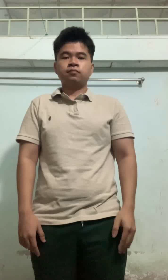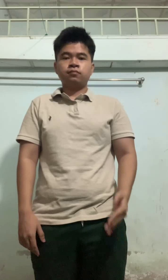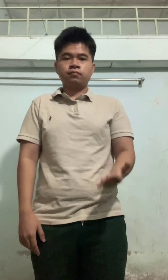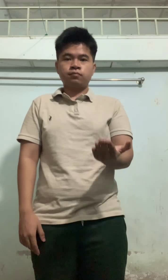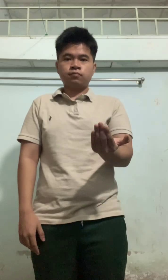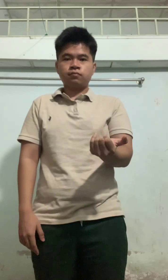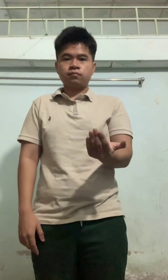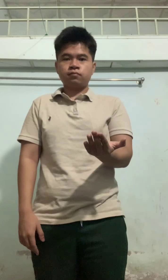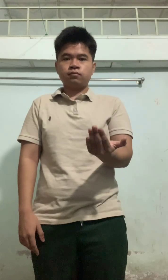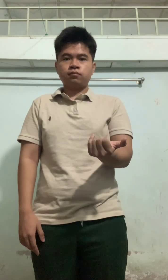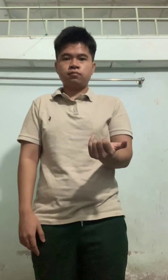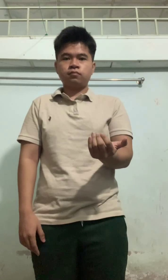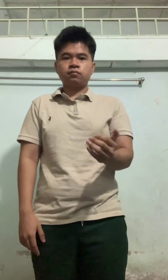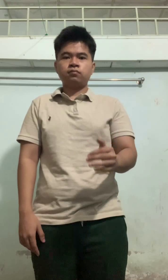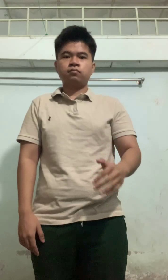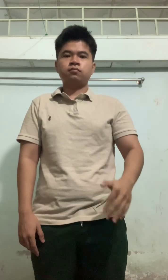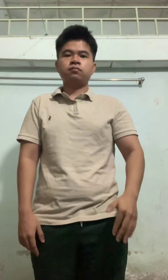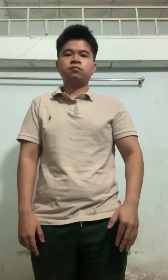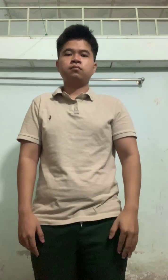yeu cau